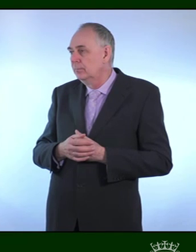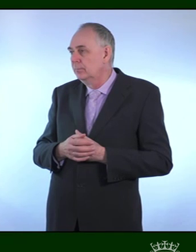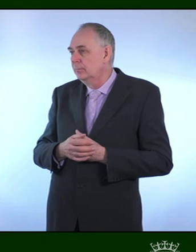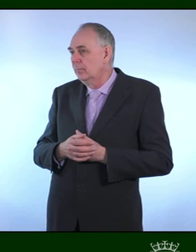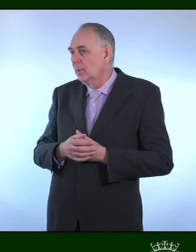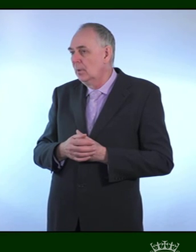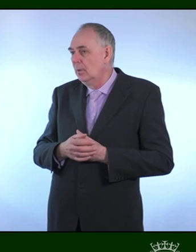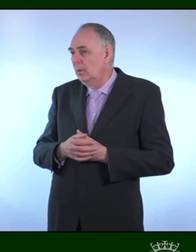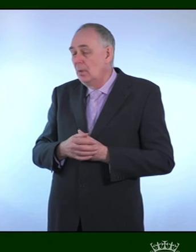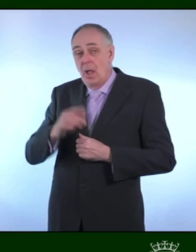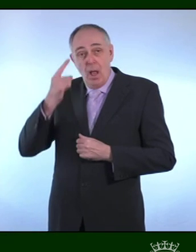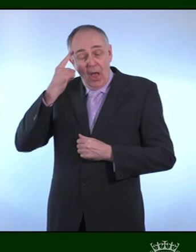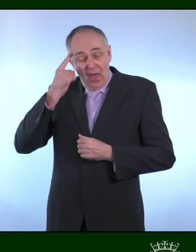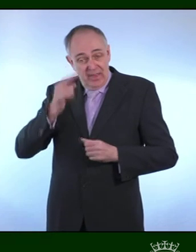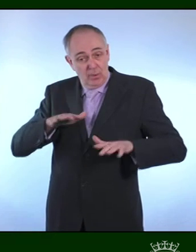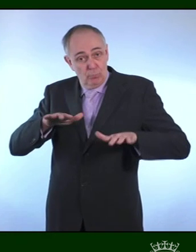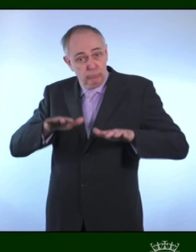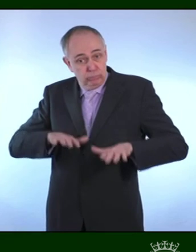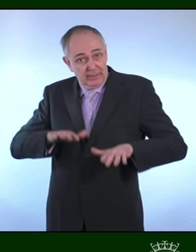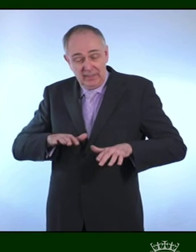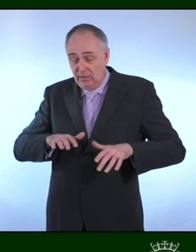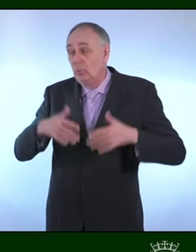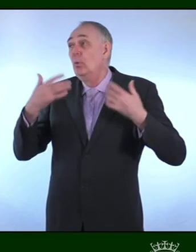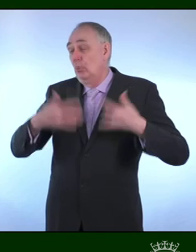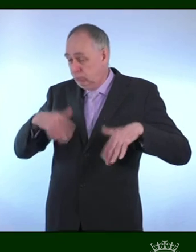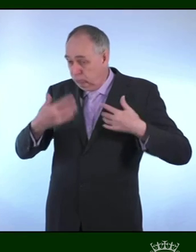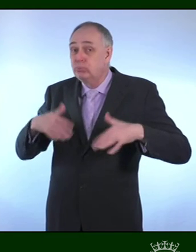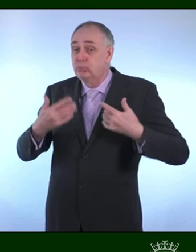What this country is doing now is utterly extraordinary.